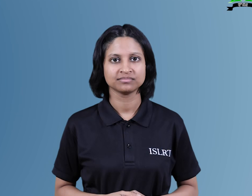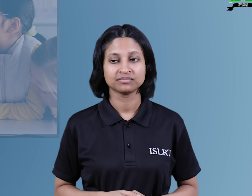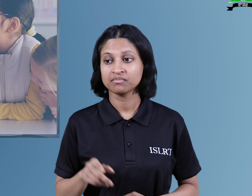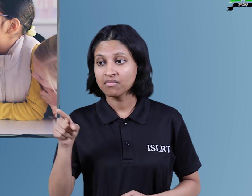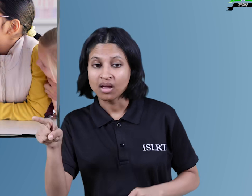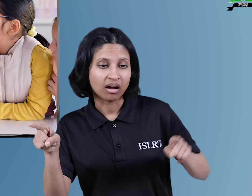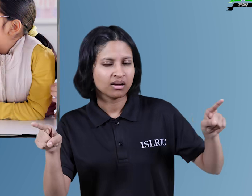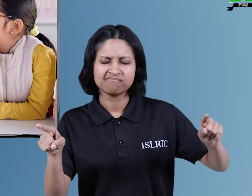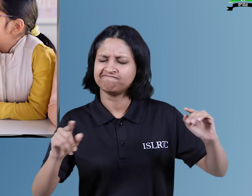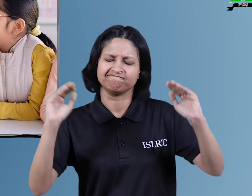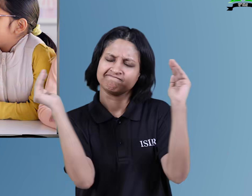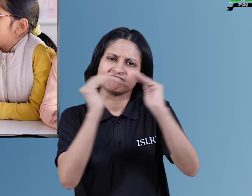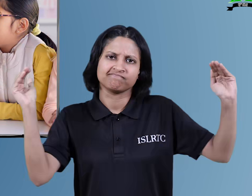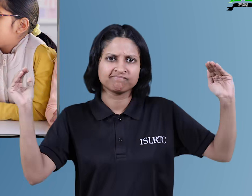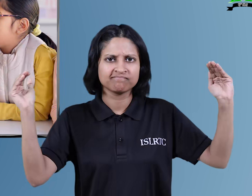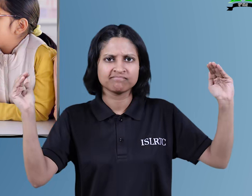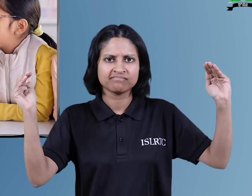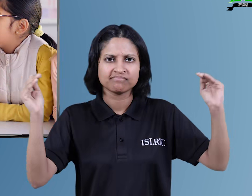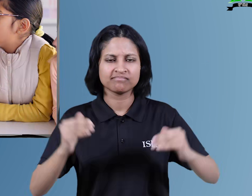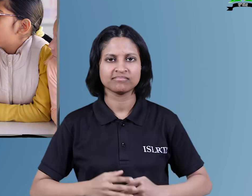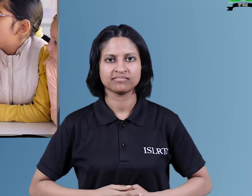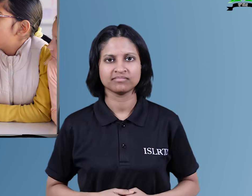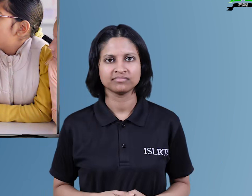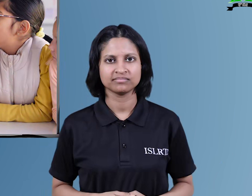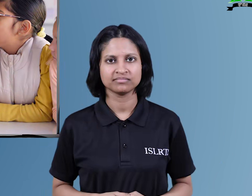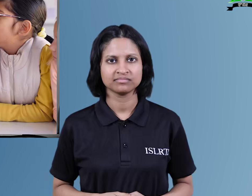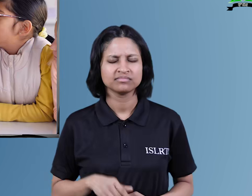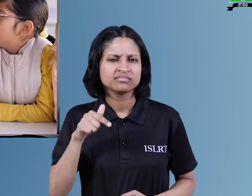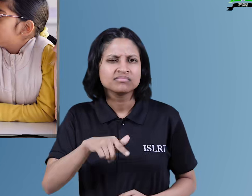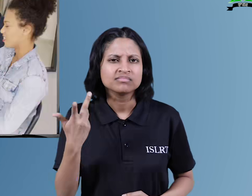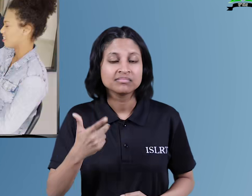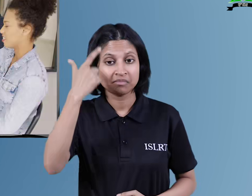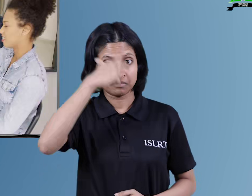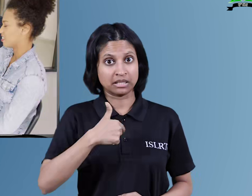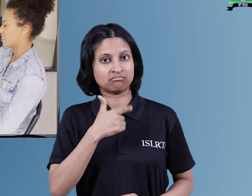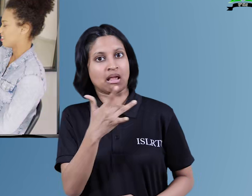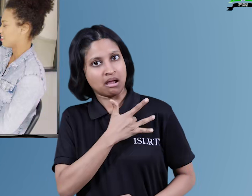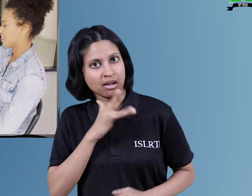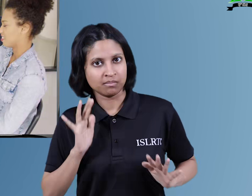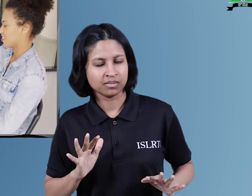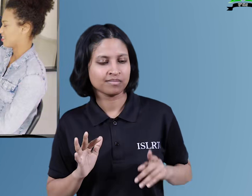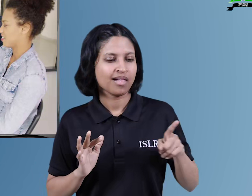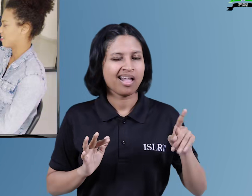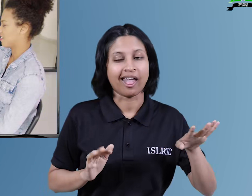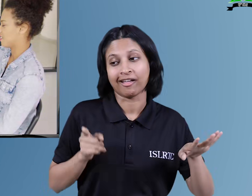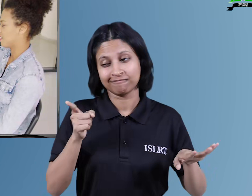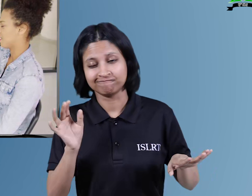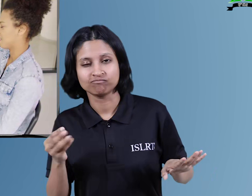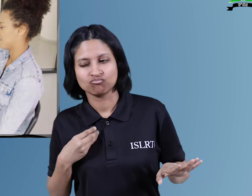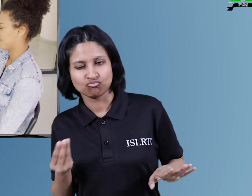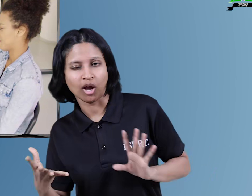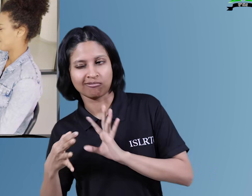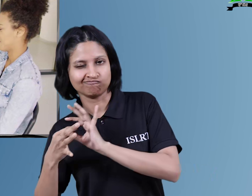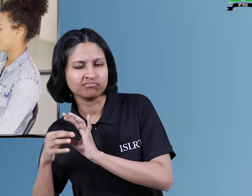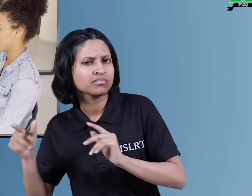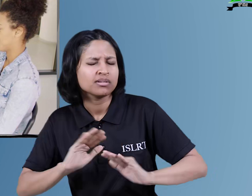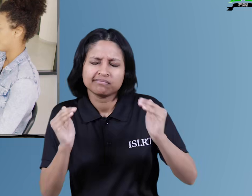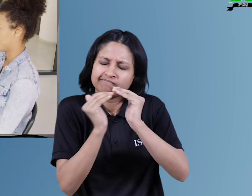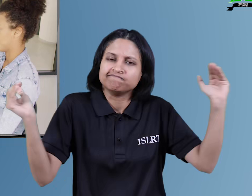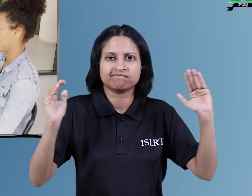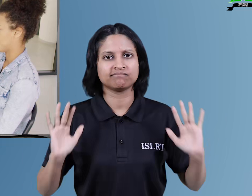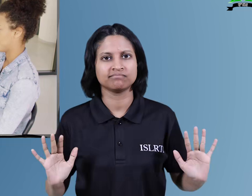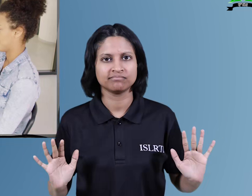Fair Fair refers to the quality of being impartial and just treating people equally.